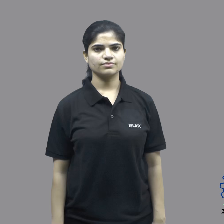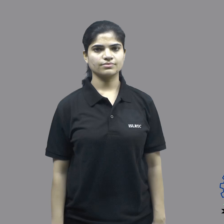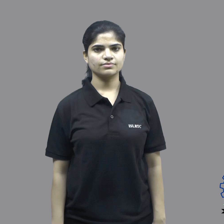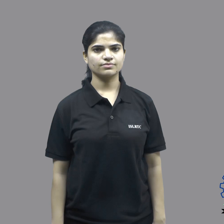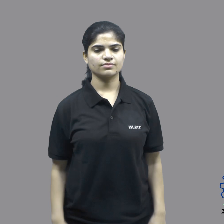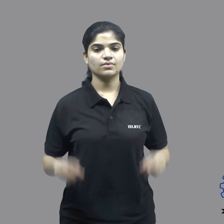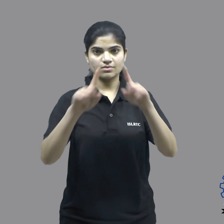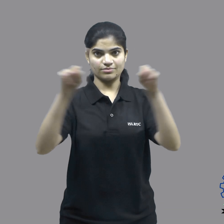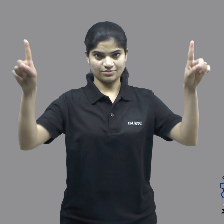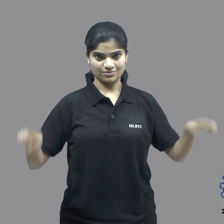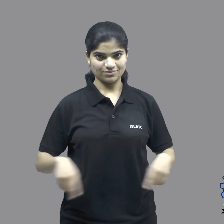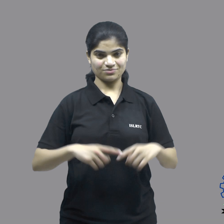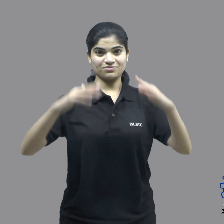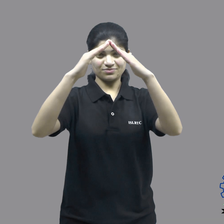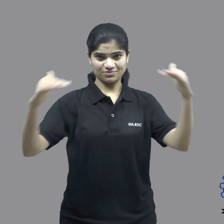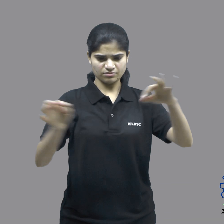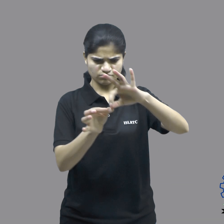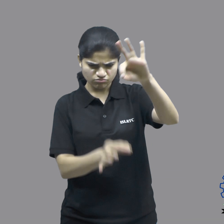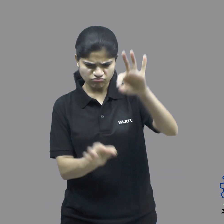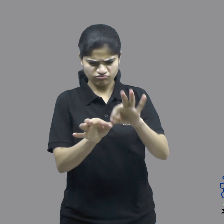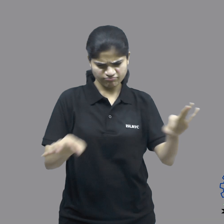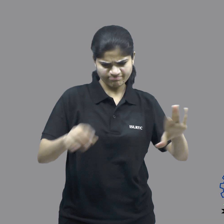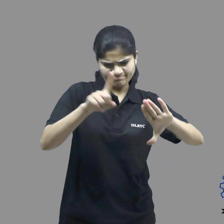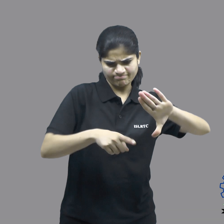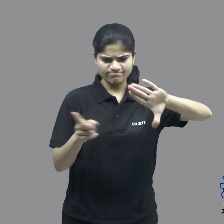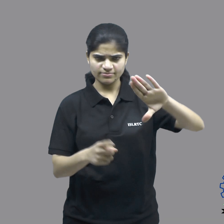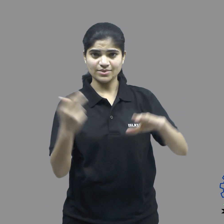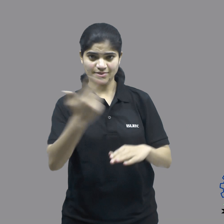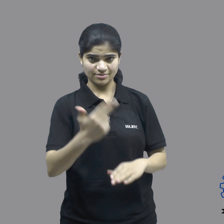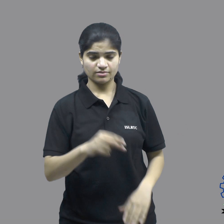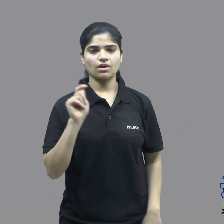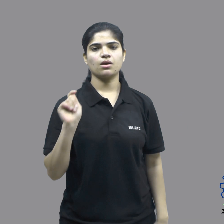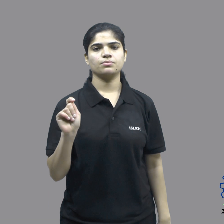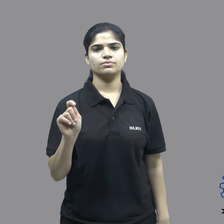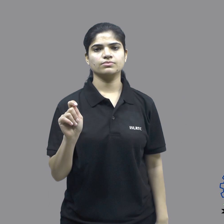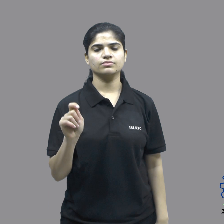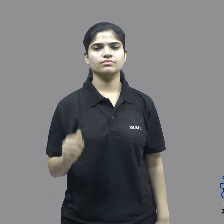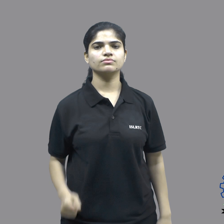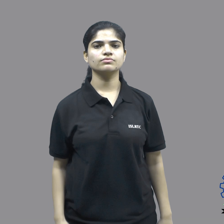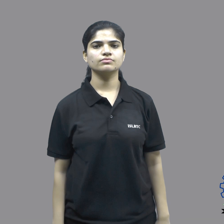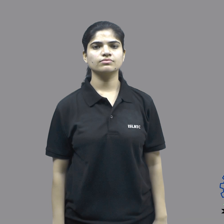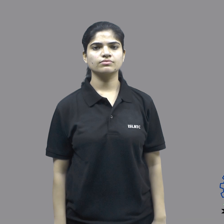Draughtsman